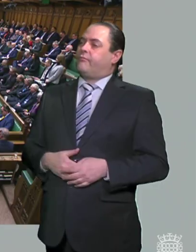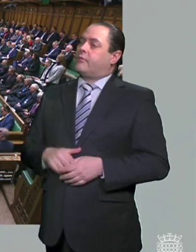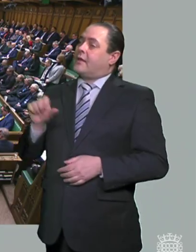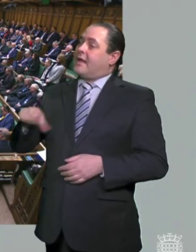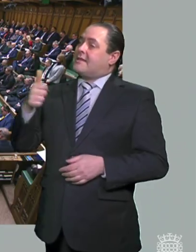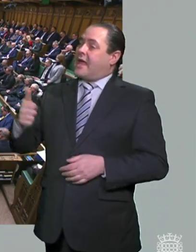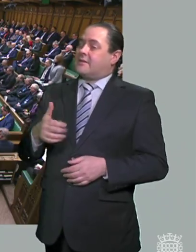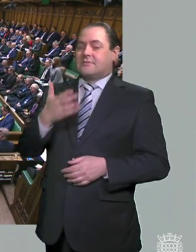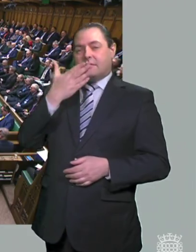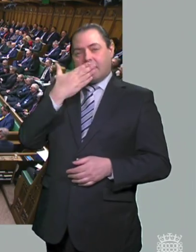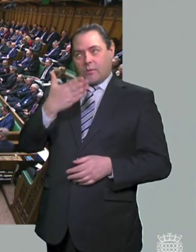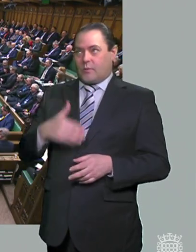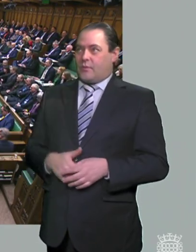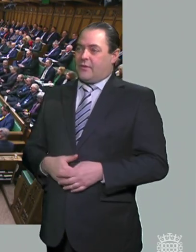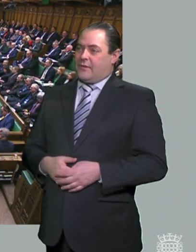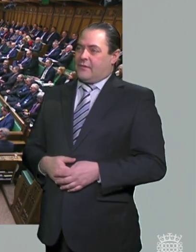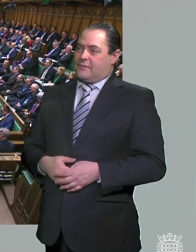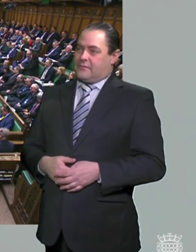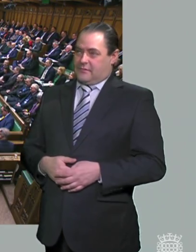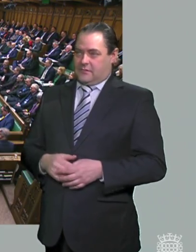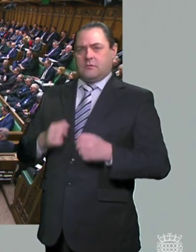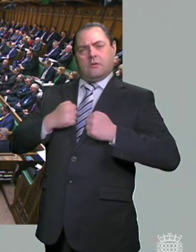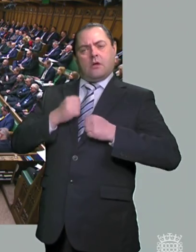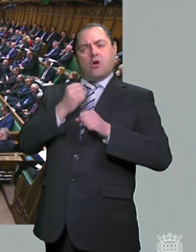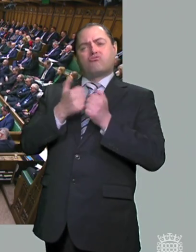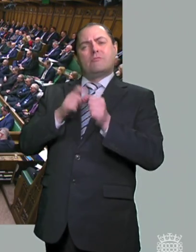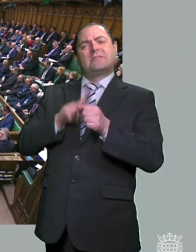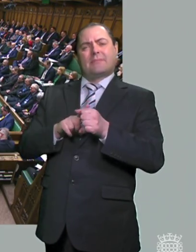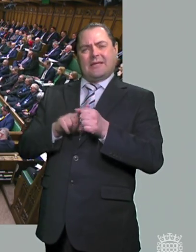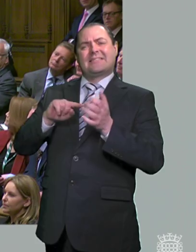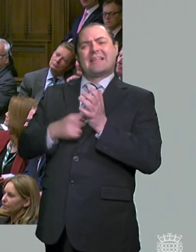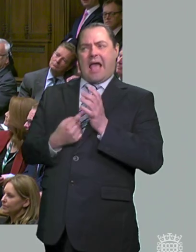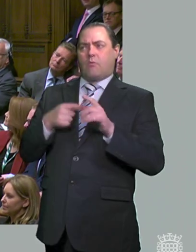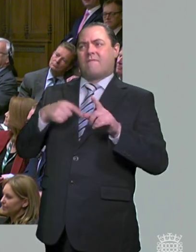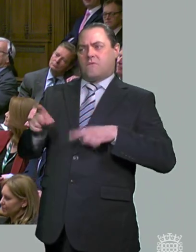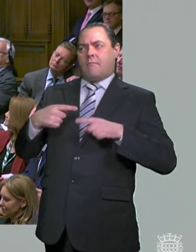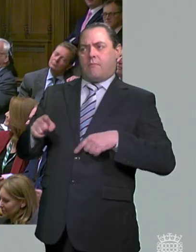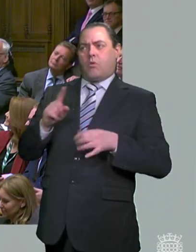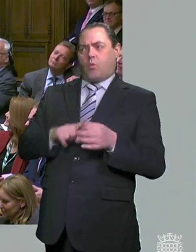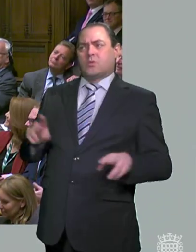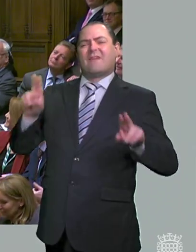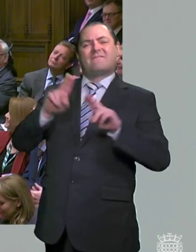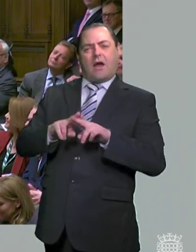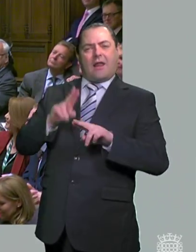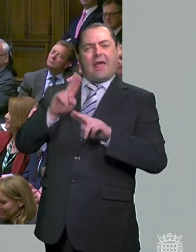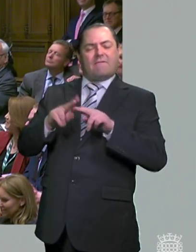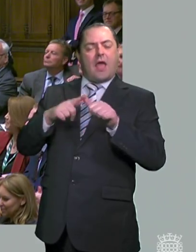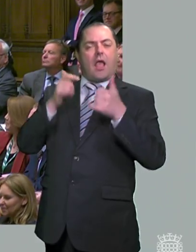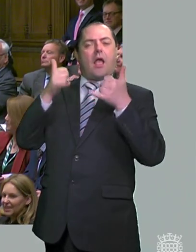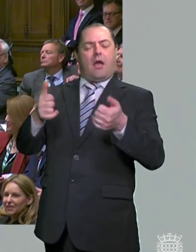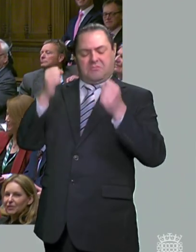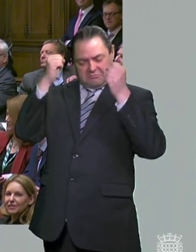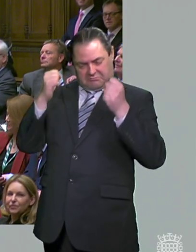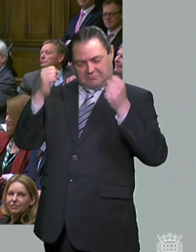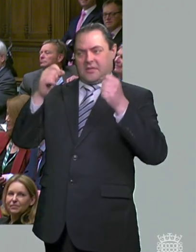Grimsby Town football club have reached the quarter finals of the FA cup.